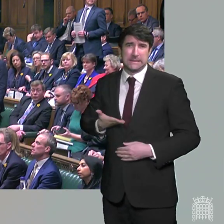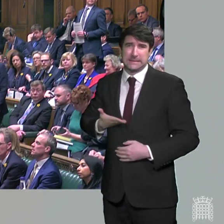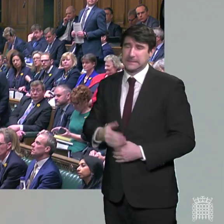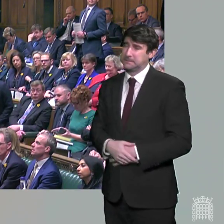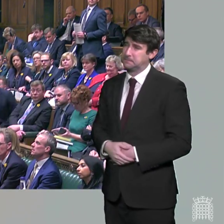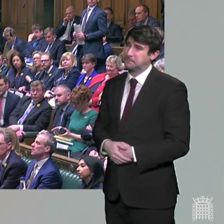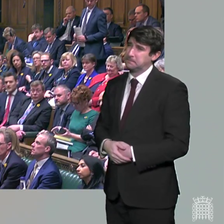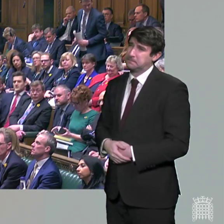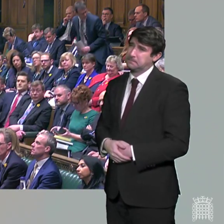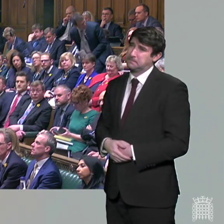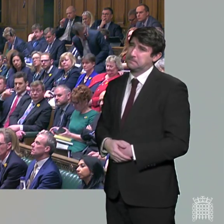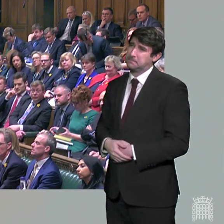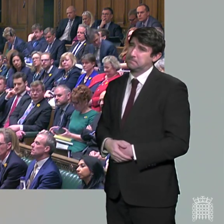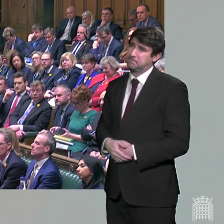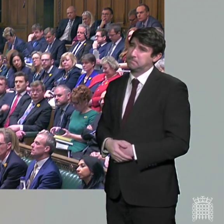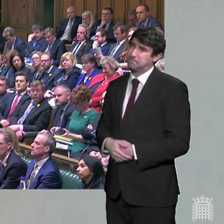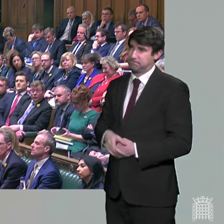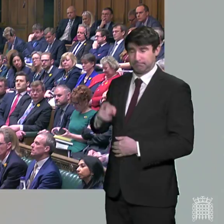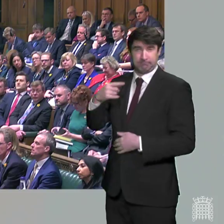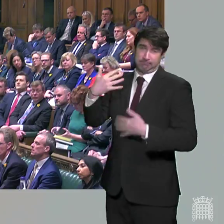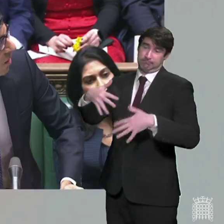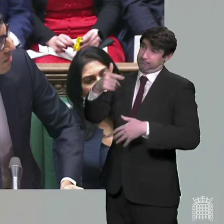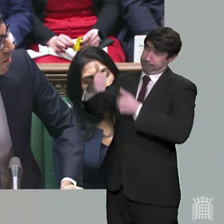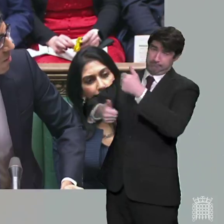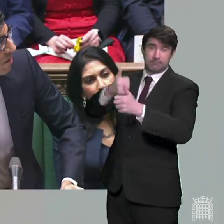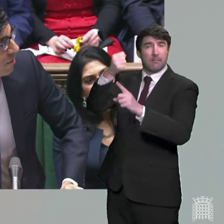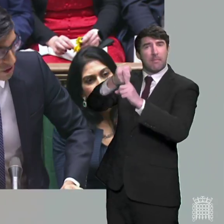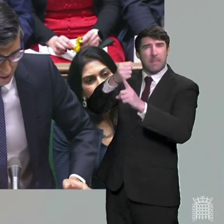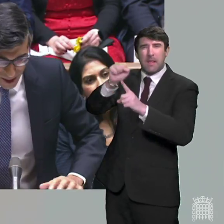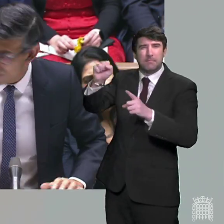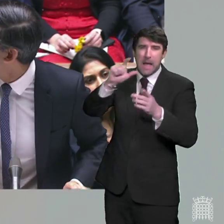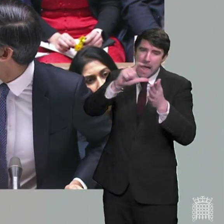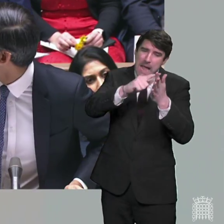My honourable Friend is a powerful advocate for his ceramics industry, and rightly so.